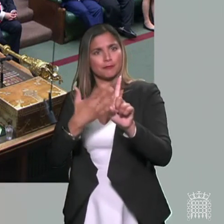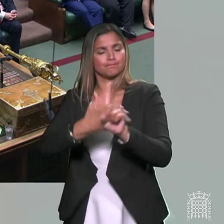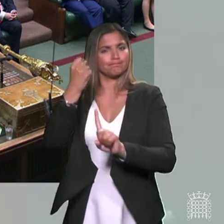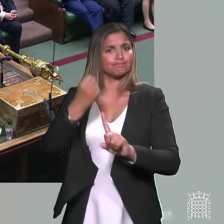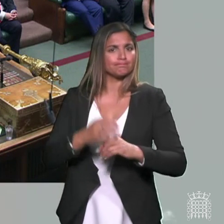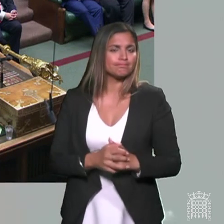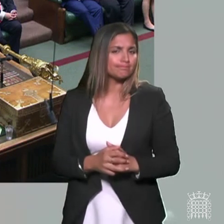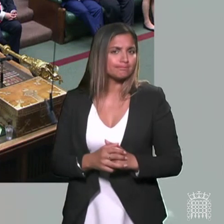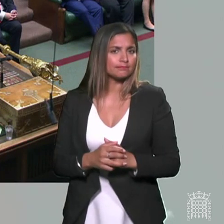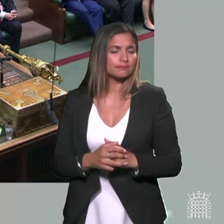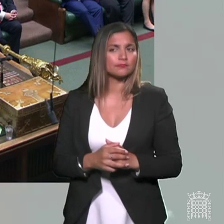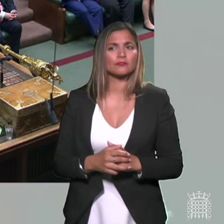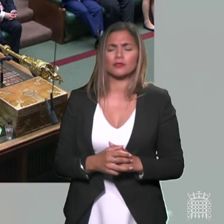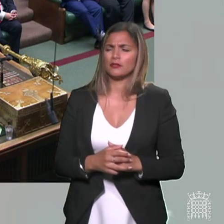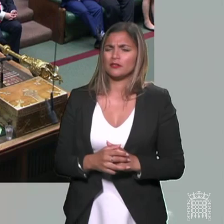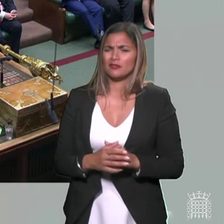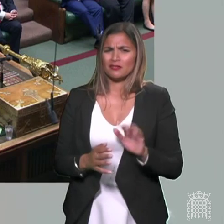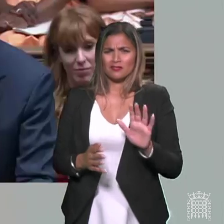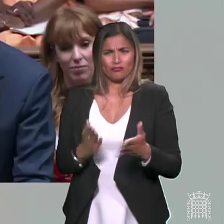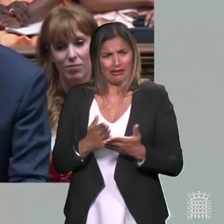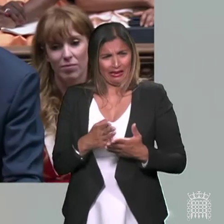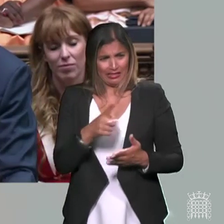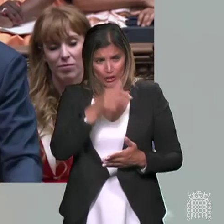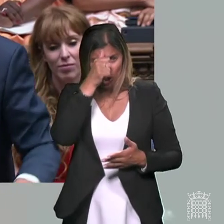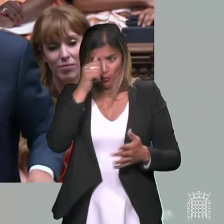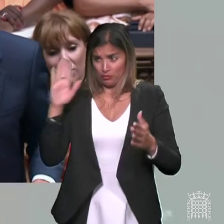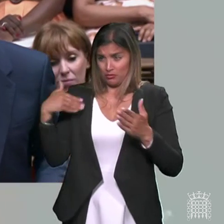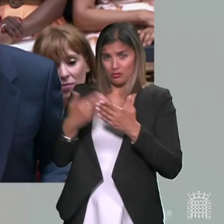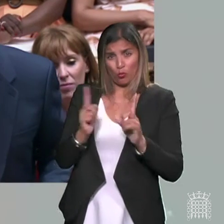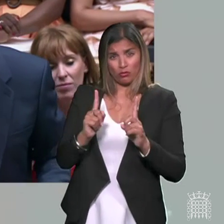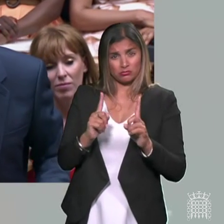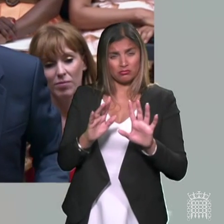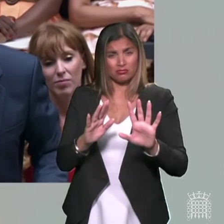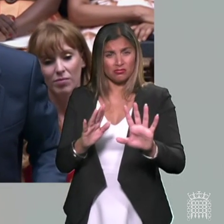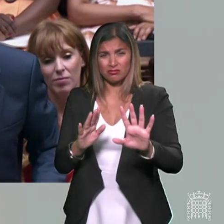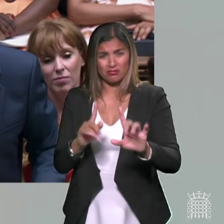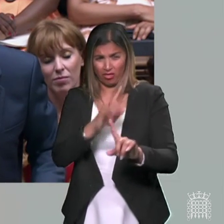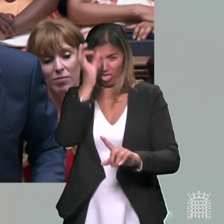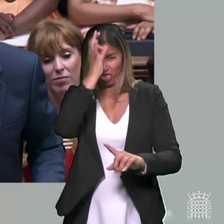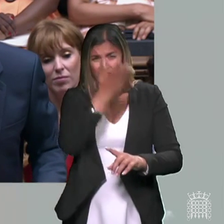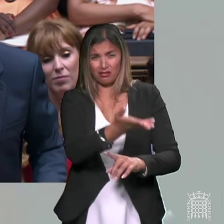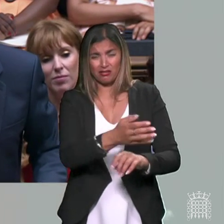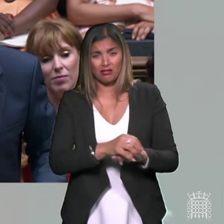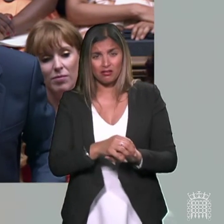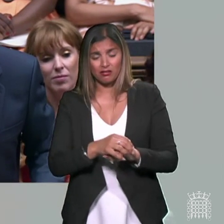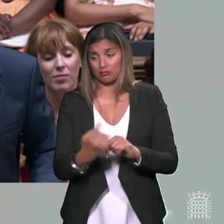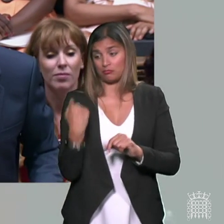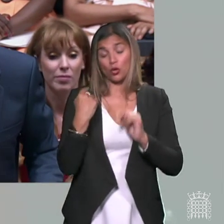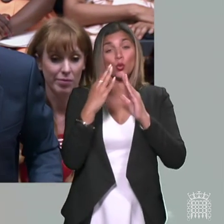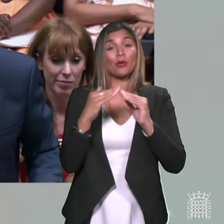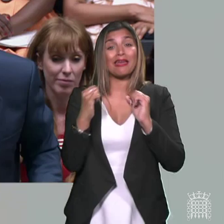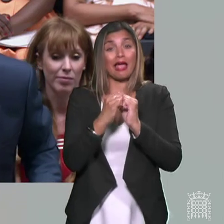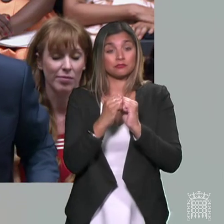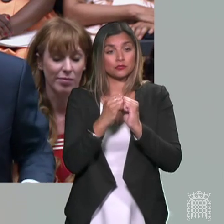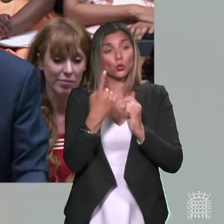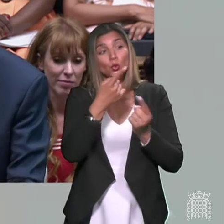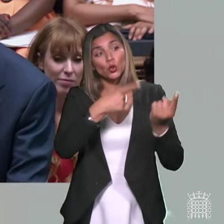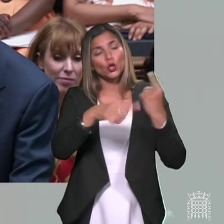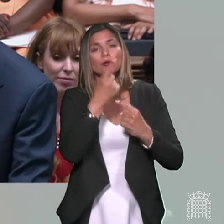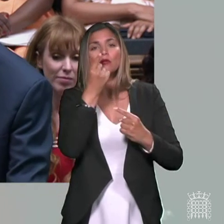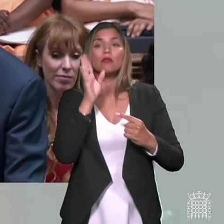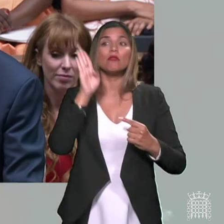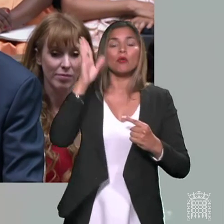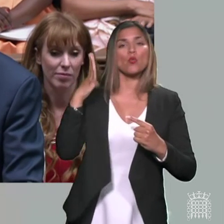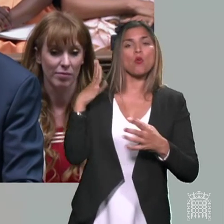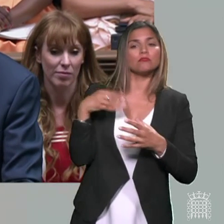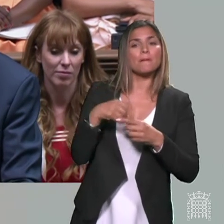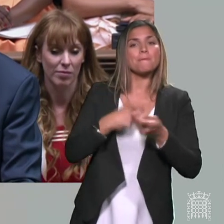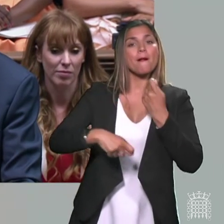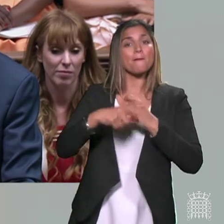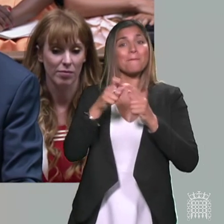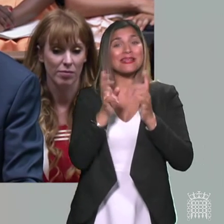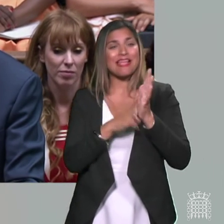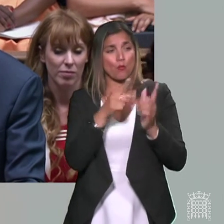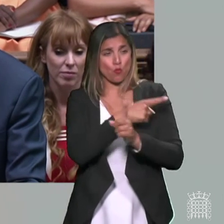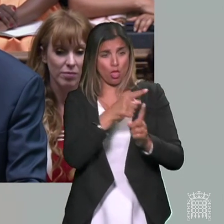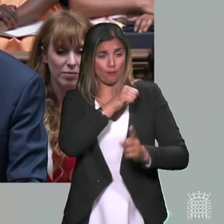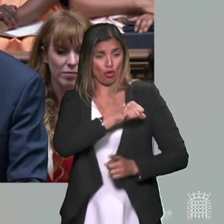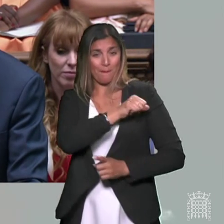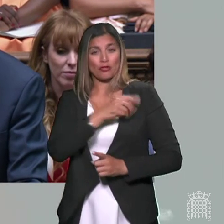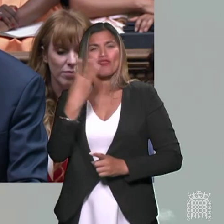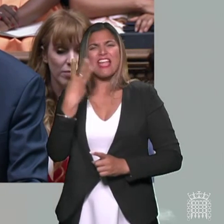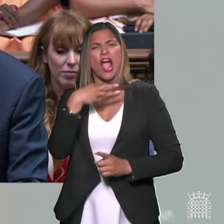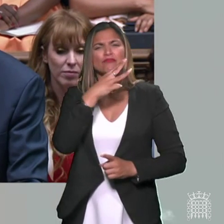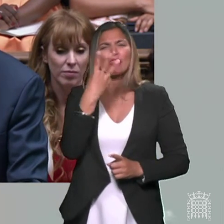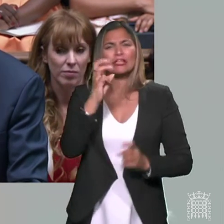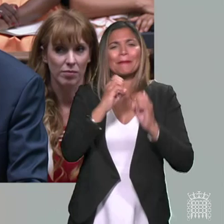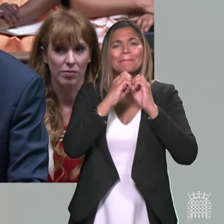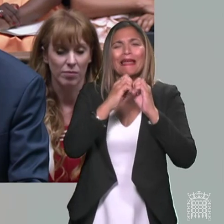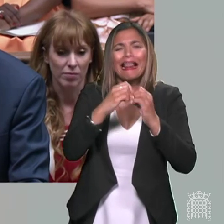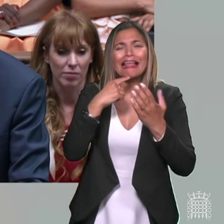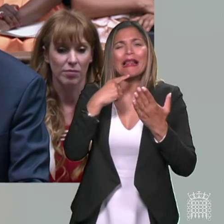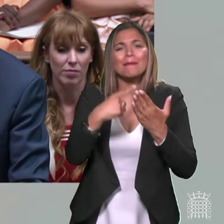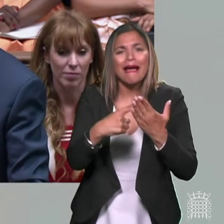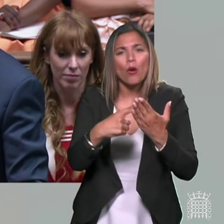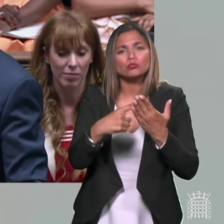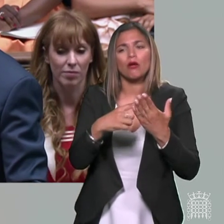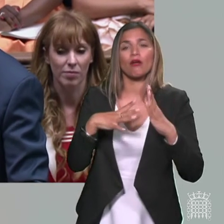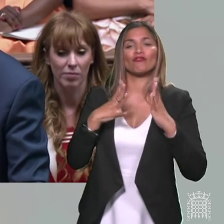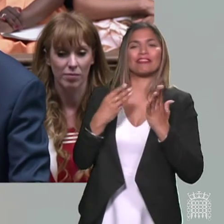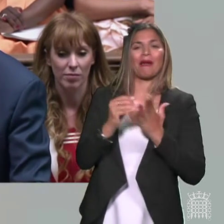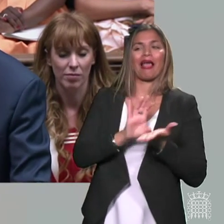I am not sure the Prime Minister has been keeping up with what has happened in the last few days. Over the weekend, the candidates to replace him have promised £330 billion in giveaways, which is roughly double the annual budget of the NHS.